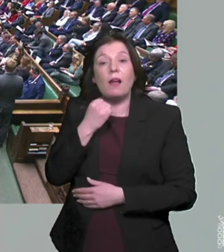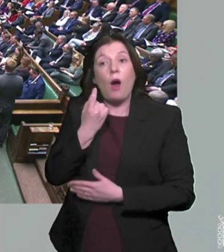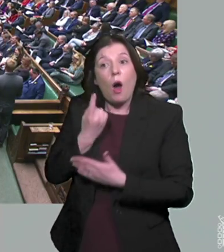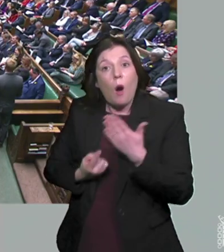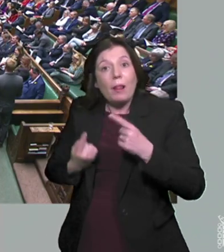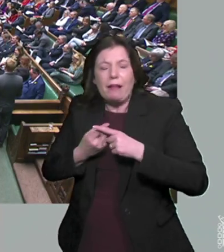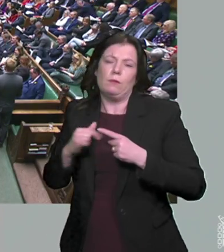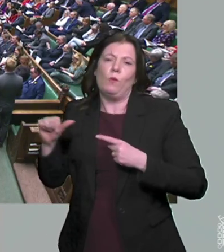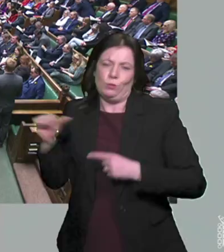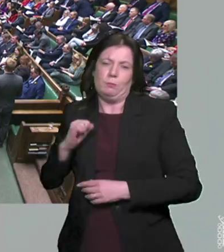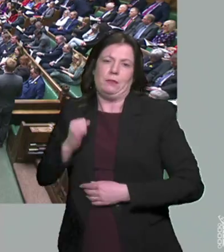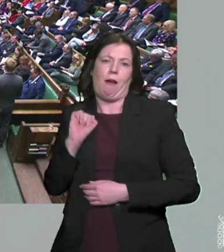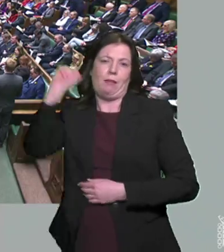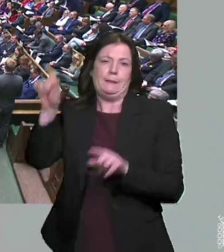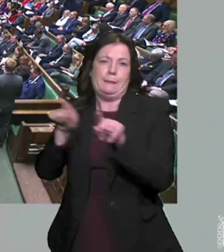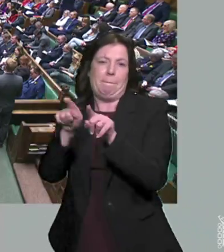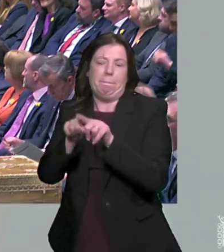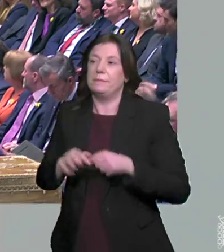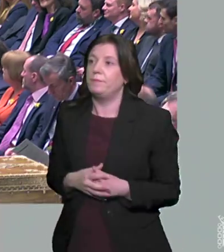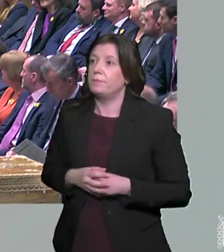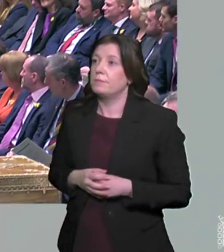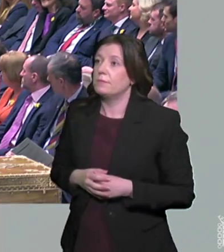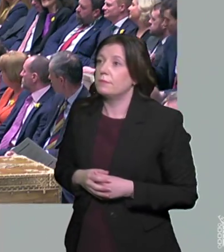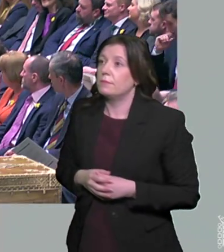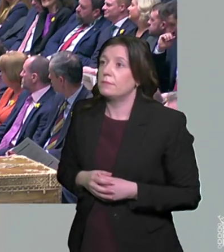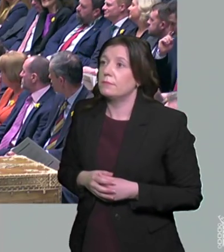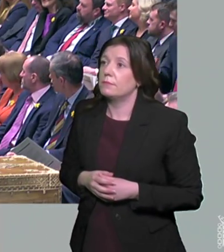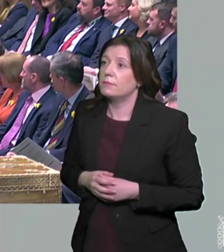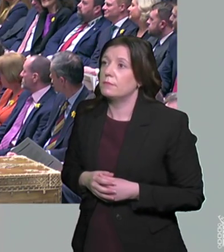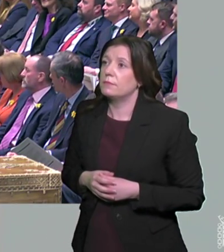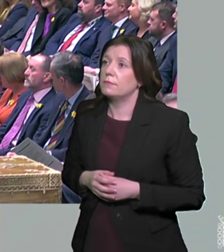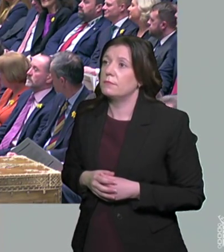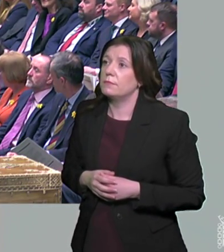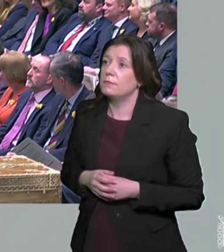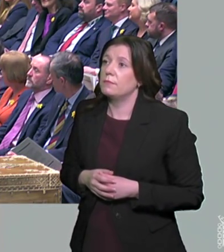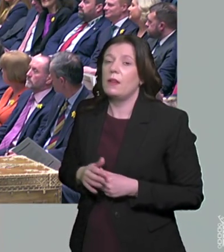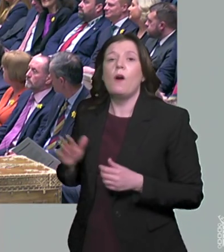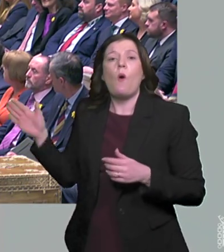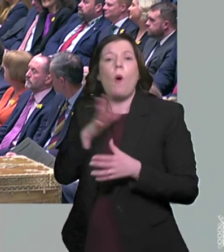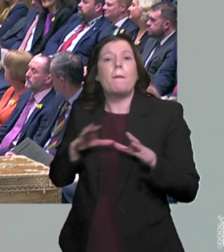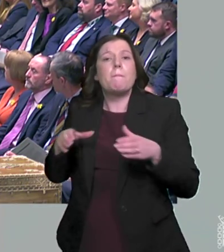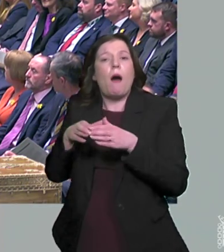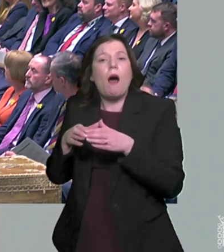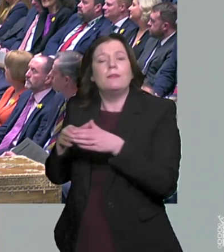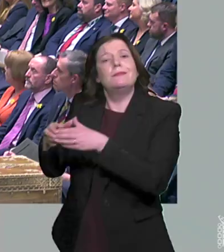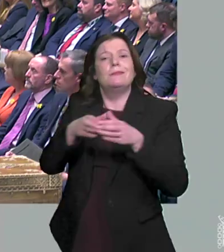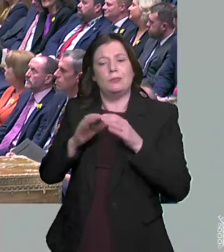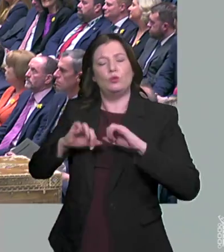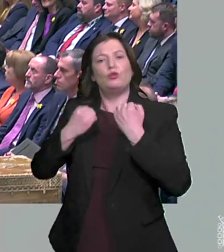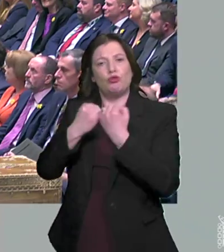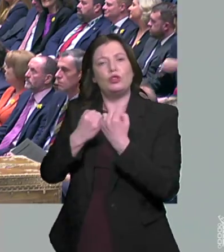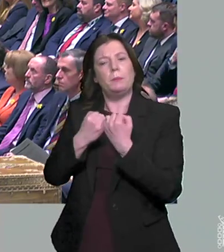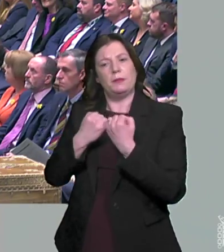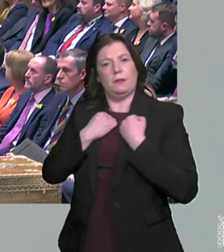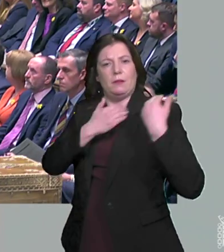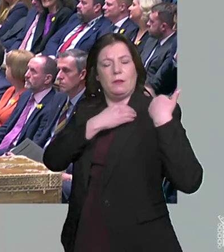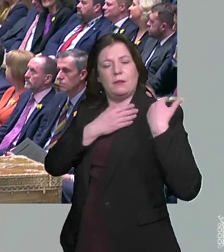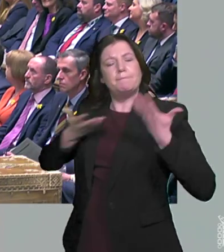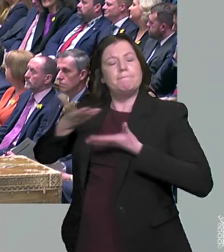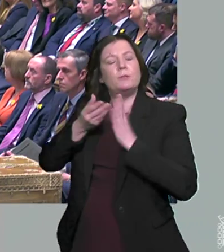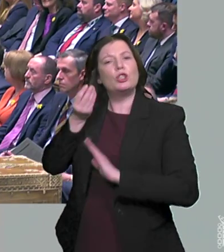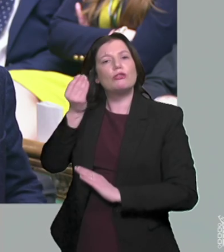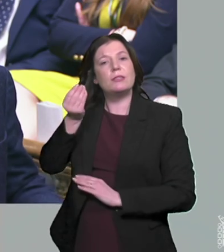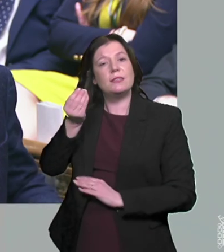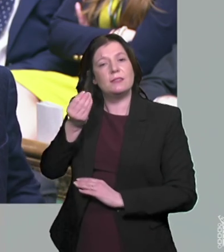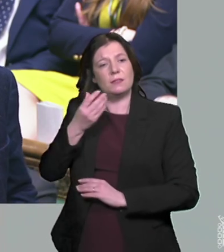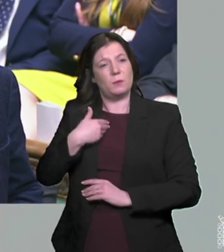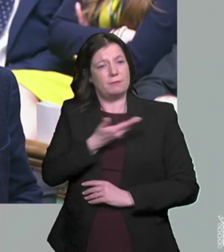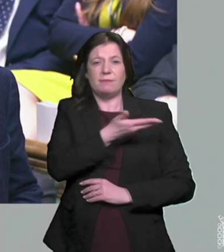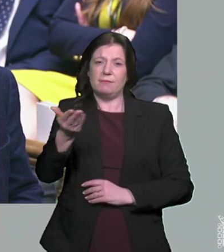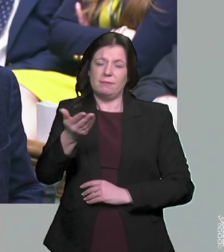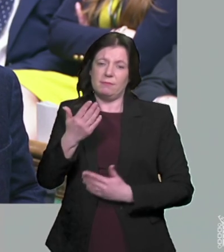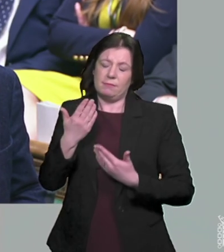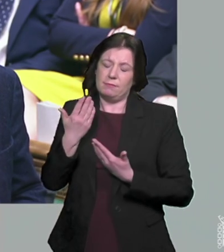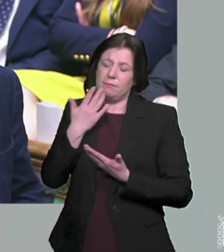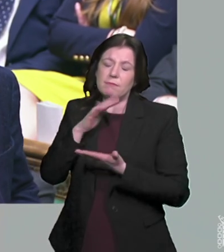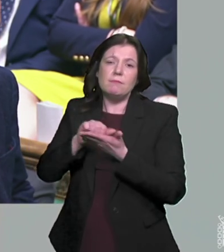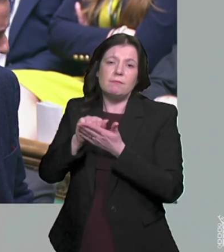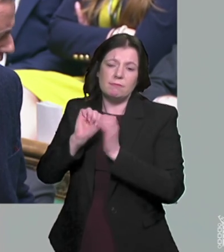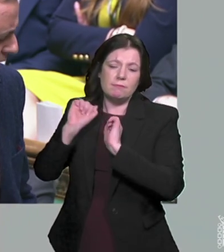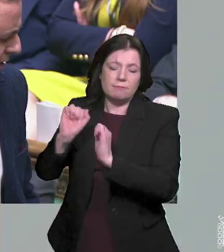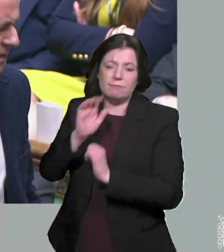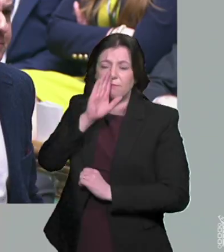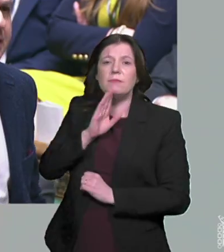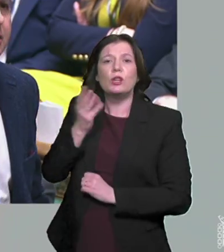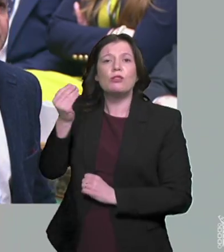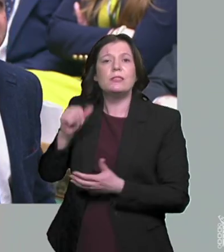As chairman of the all-party parliamentary group for Greece, may I put on record how sad we all are about the tragic train accident and loss of life there?